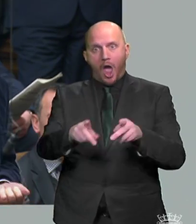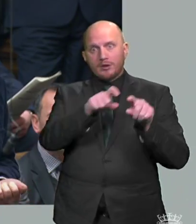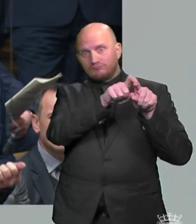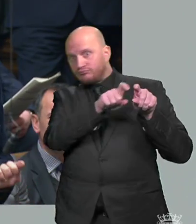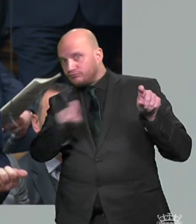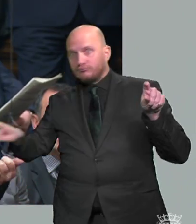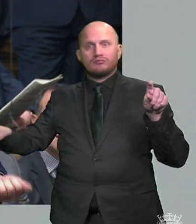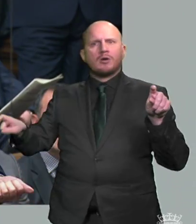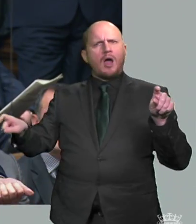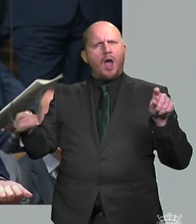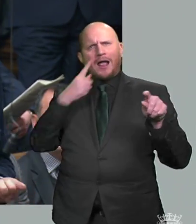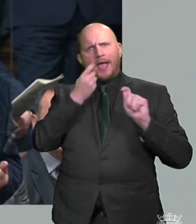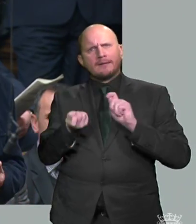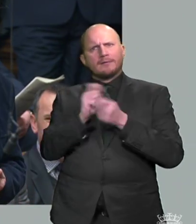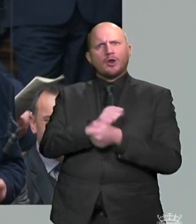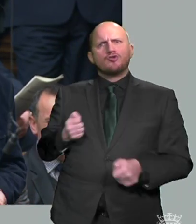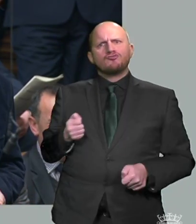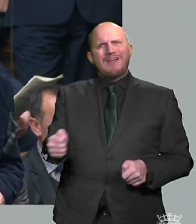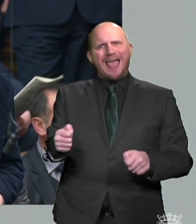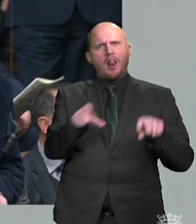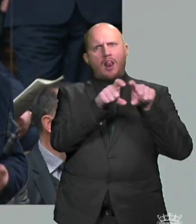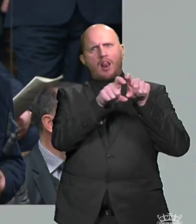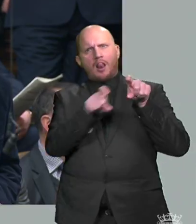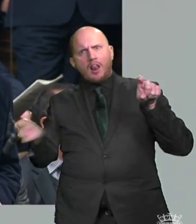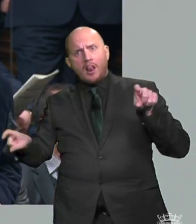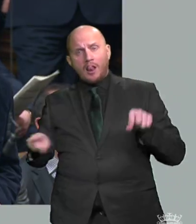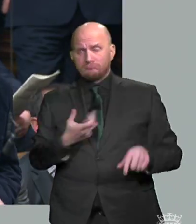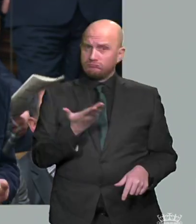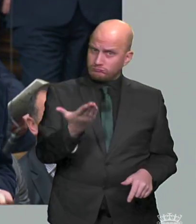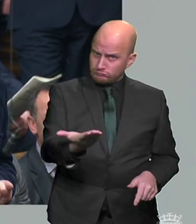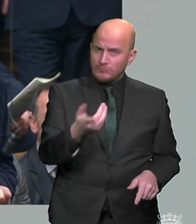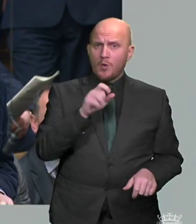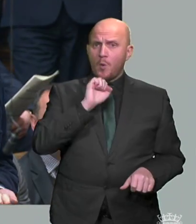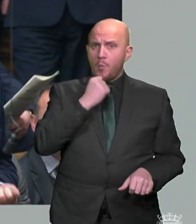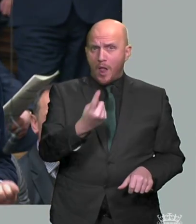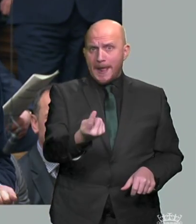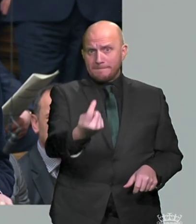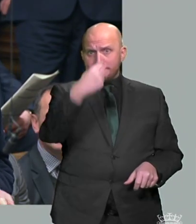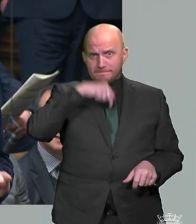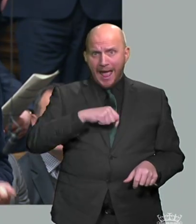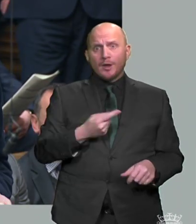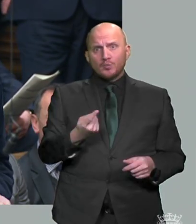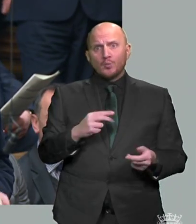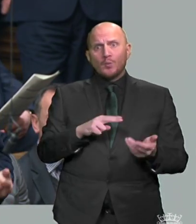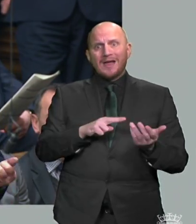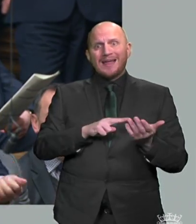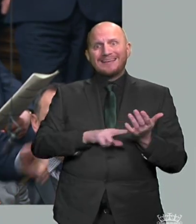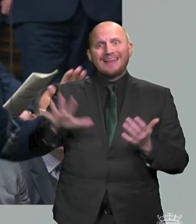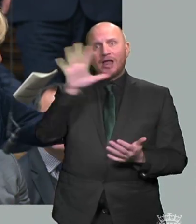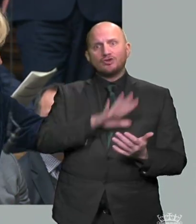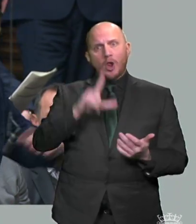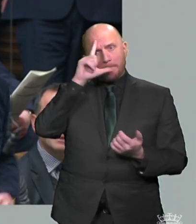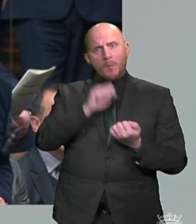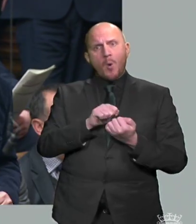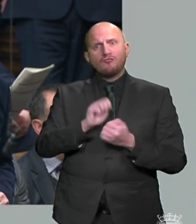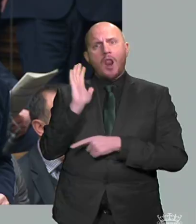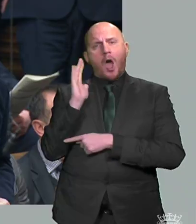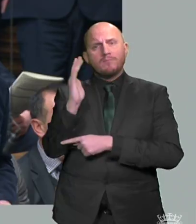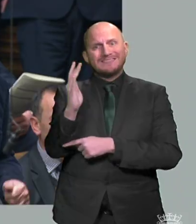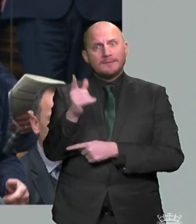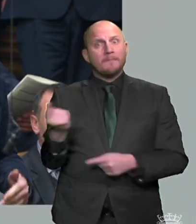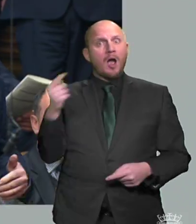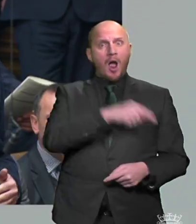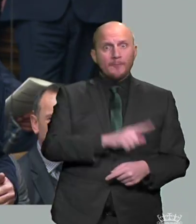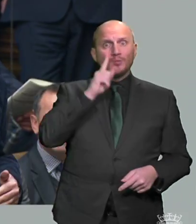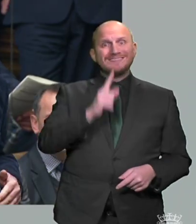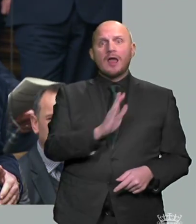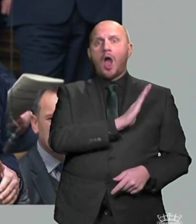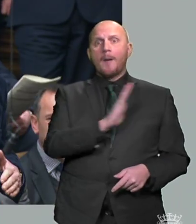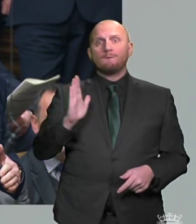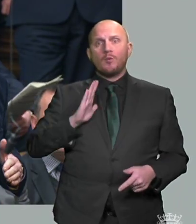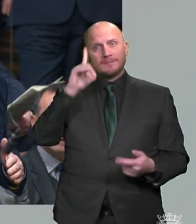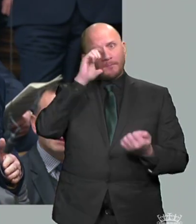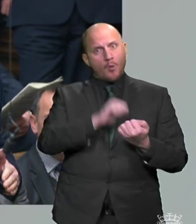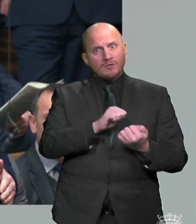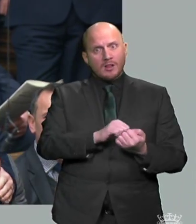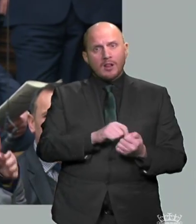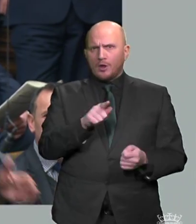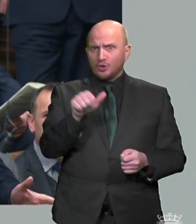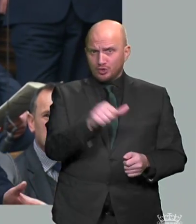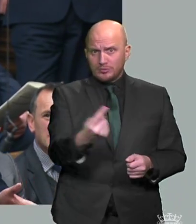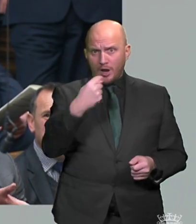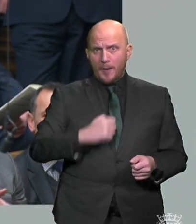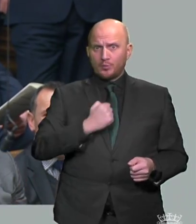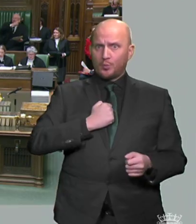Will my right honourable Friend revisit the National Memorial Arboretum, see the armed forces memorial, and come to Lichfield to see why we need a leisure centre?